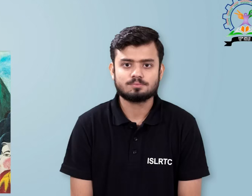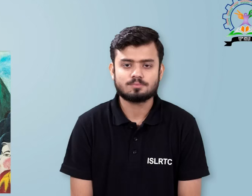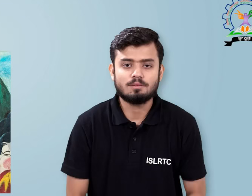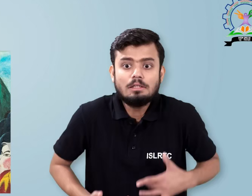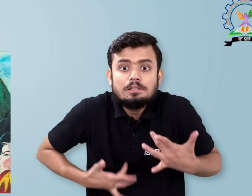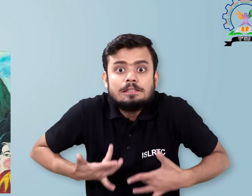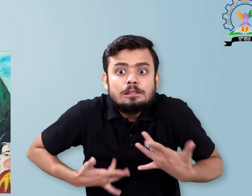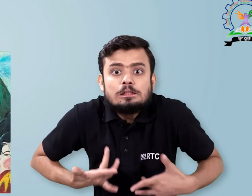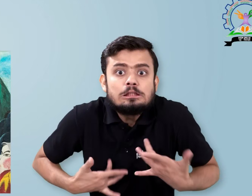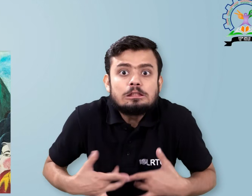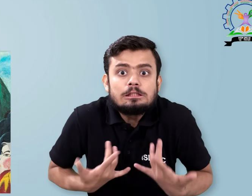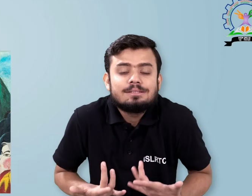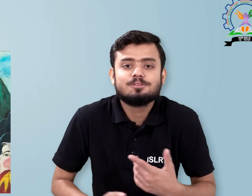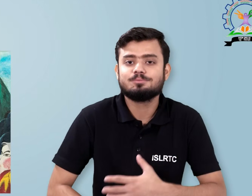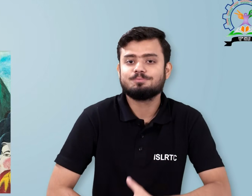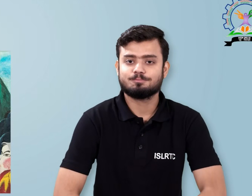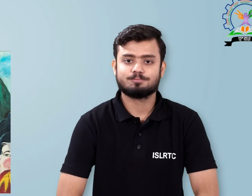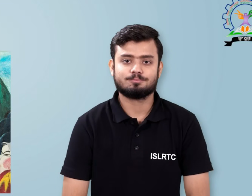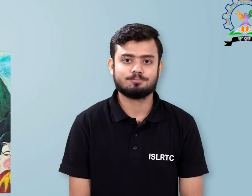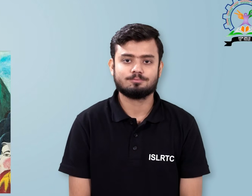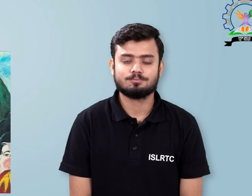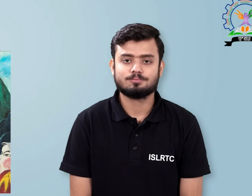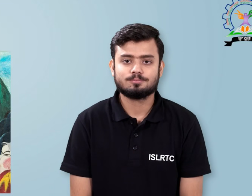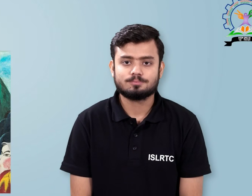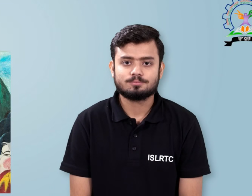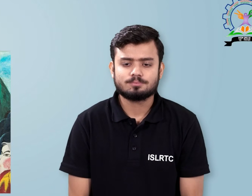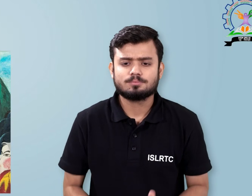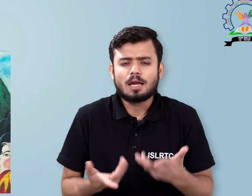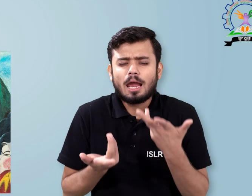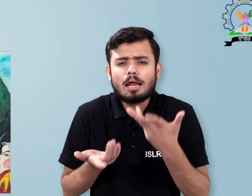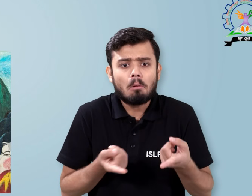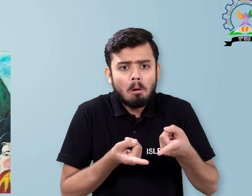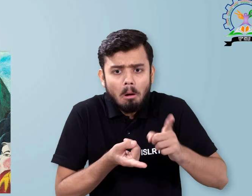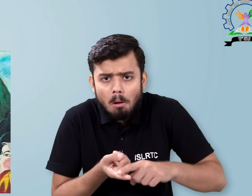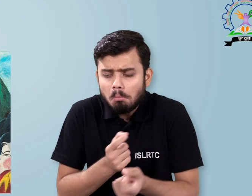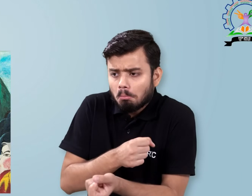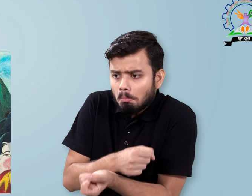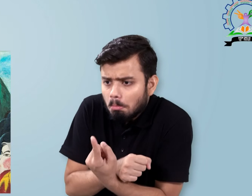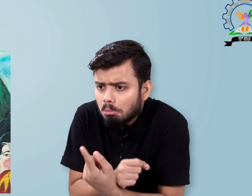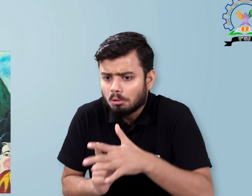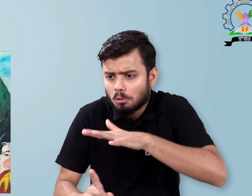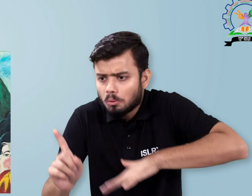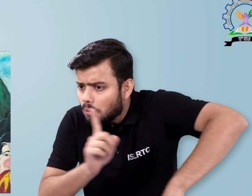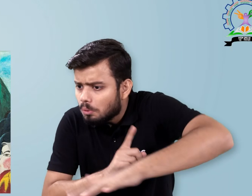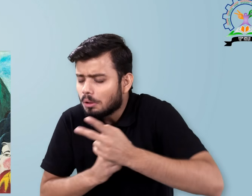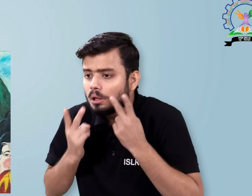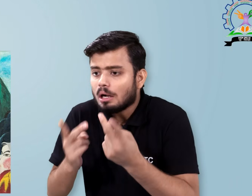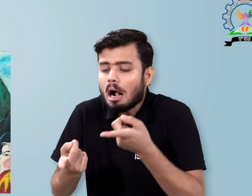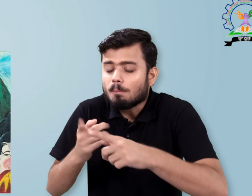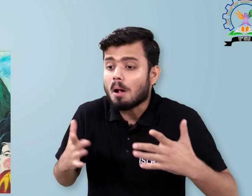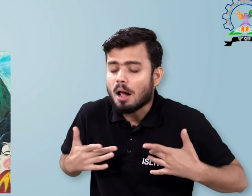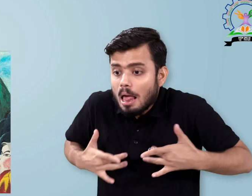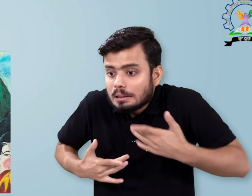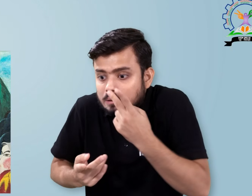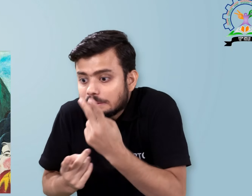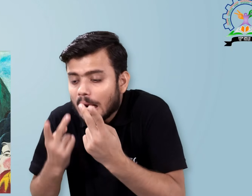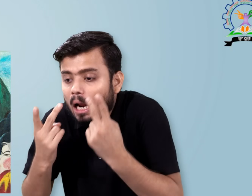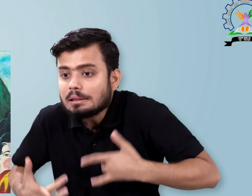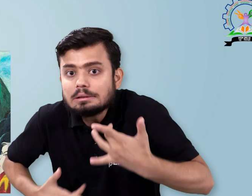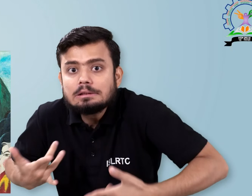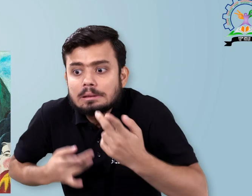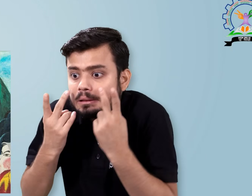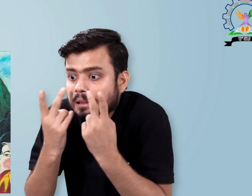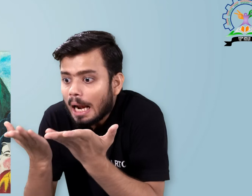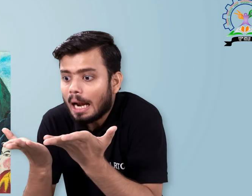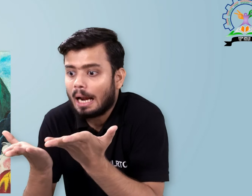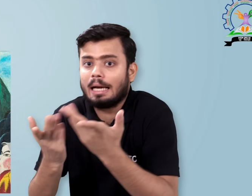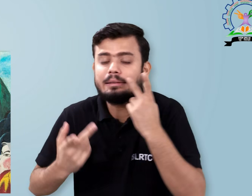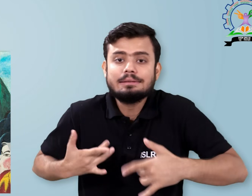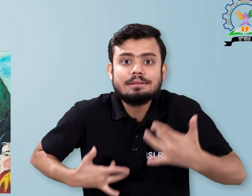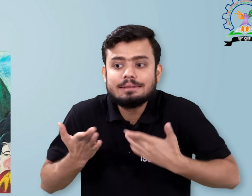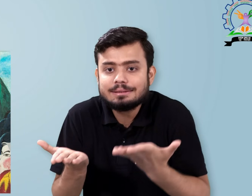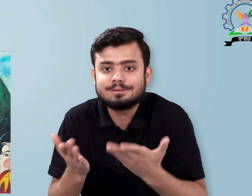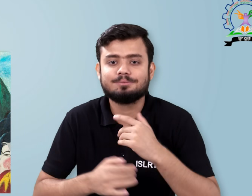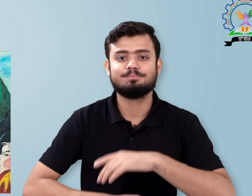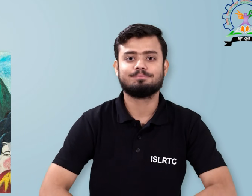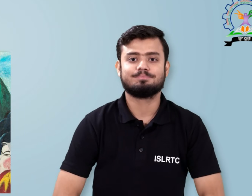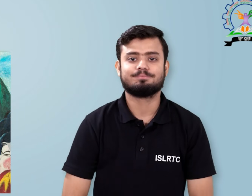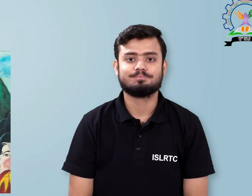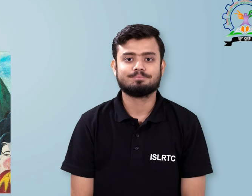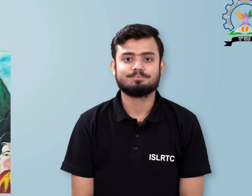Intrigue Causing interest or curiosity about something.